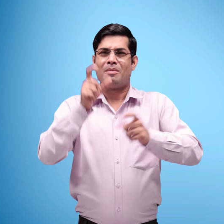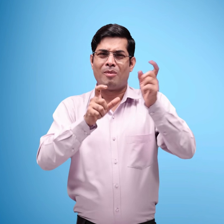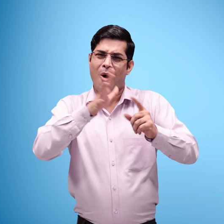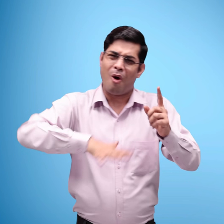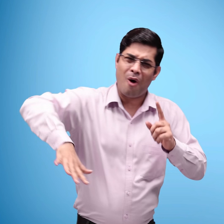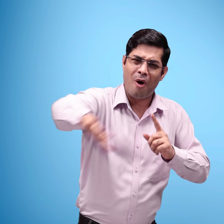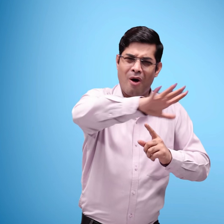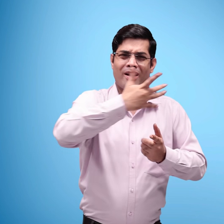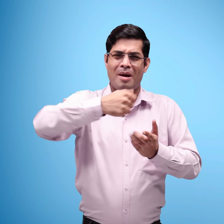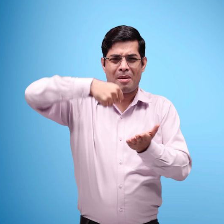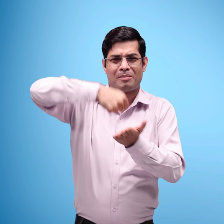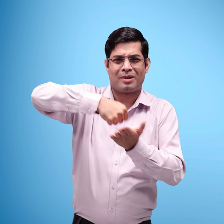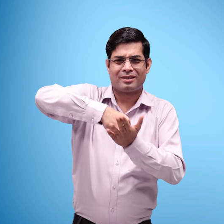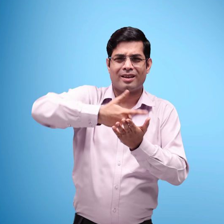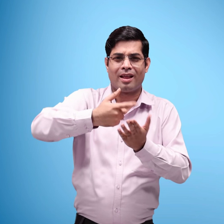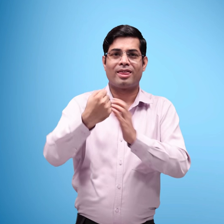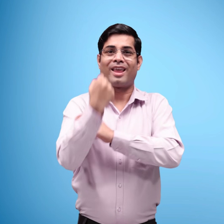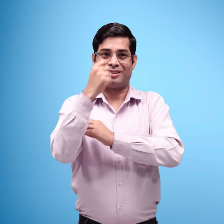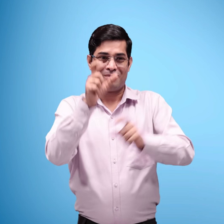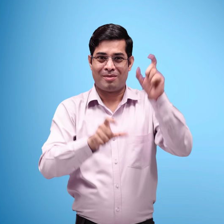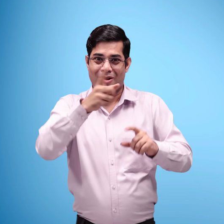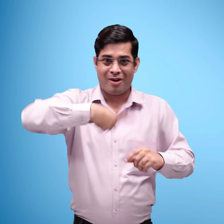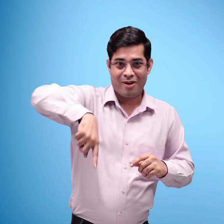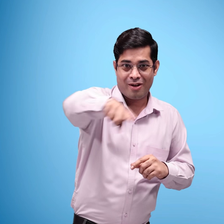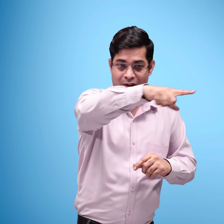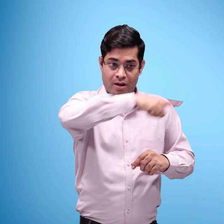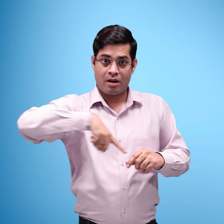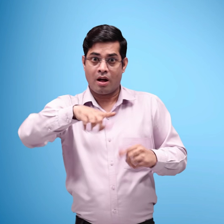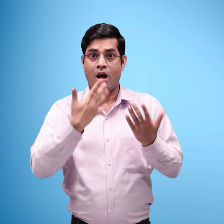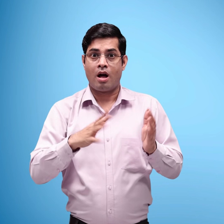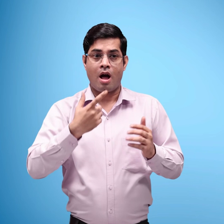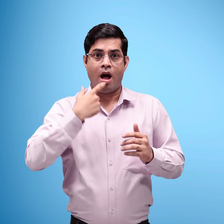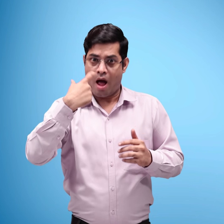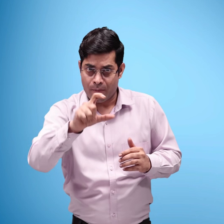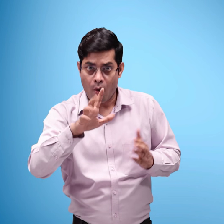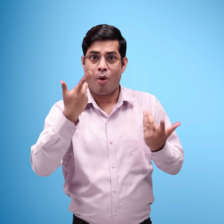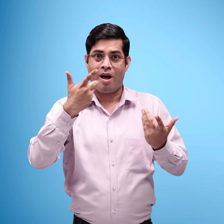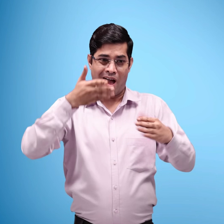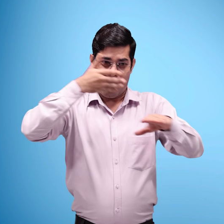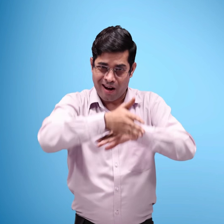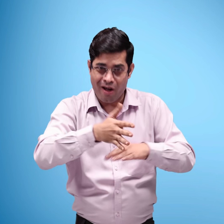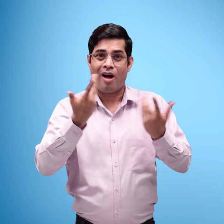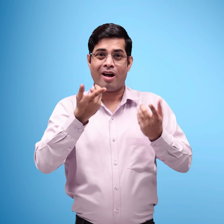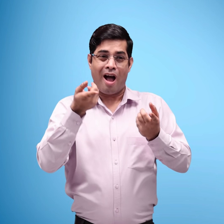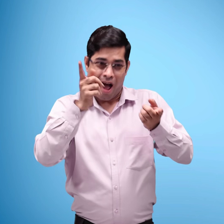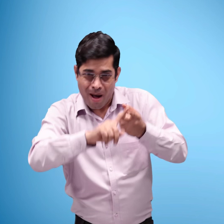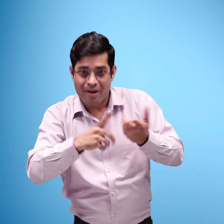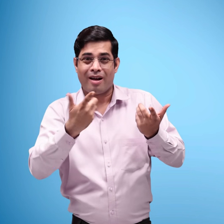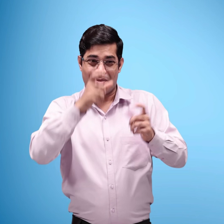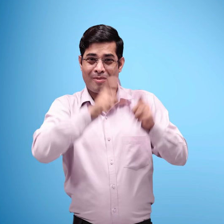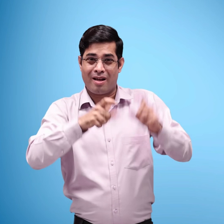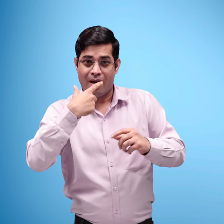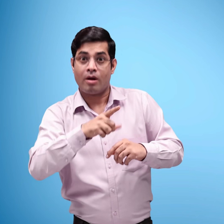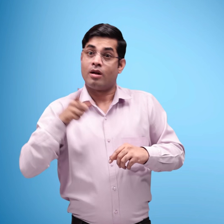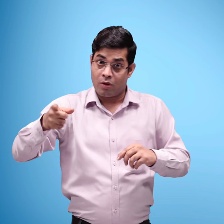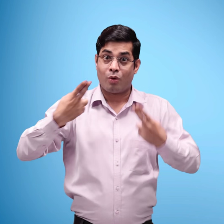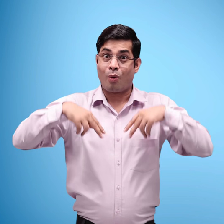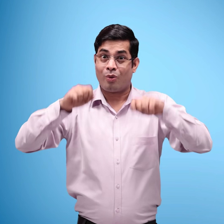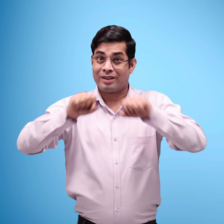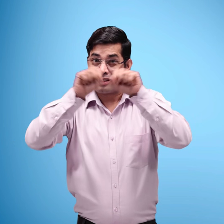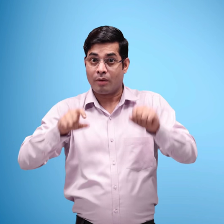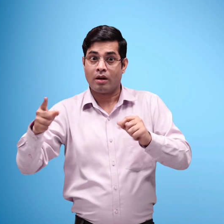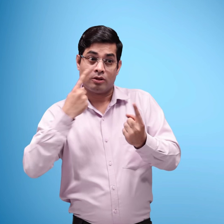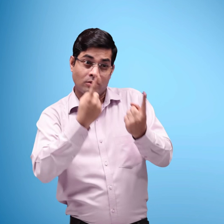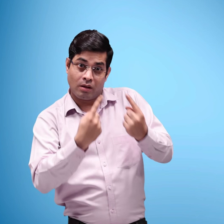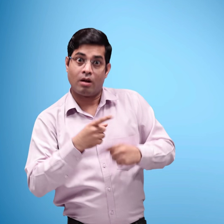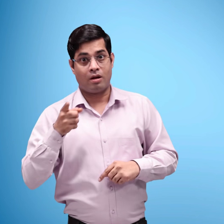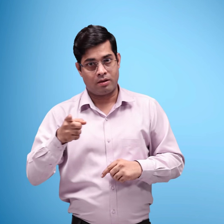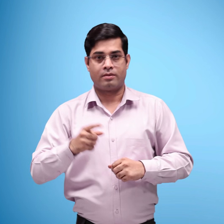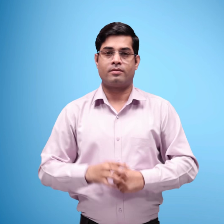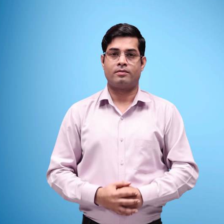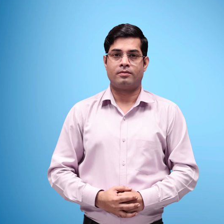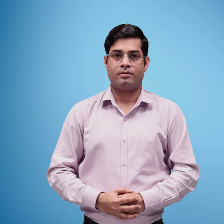serving as a check on the powers of the executive and the legislature as well as in protecting the Fundamental Rights of citizens.